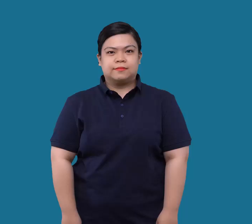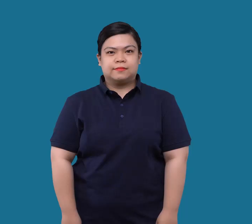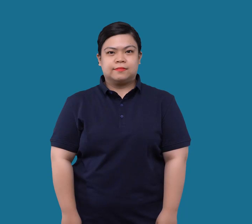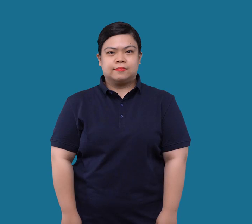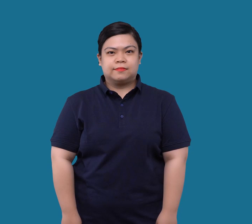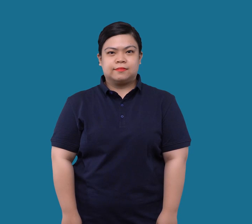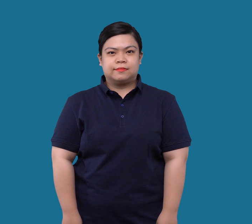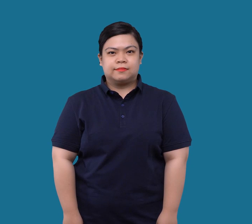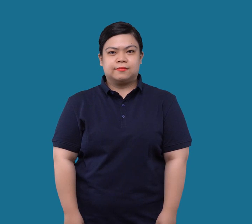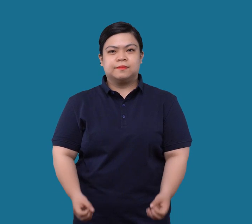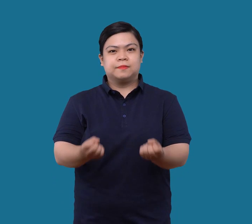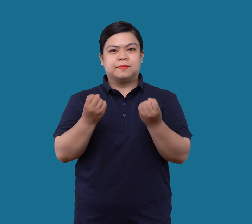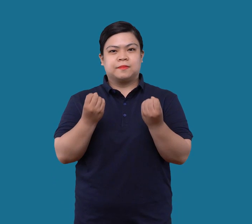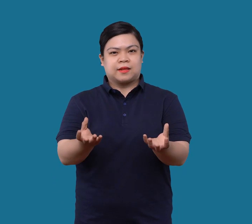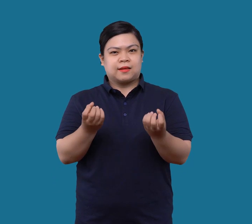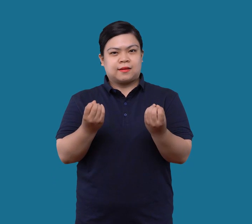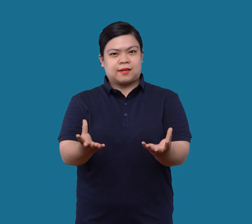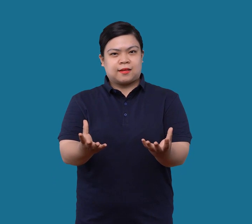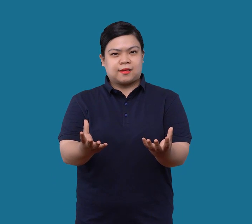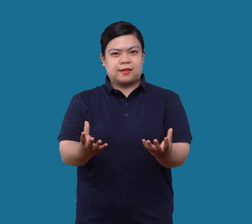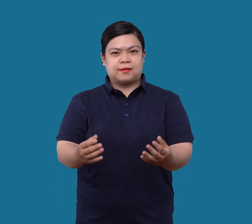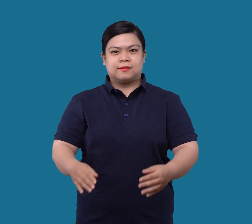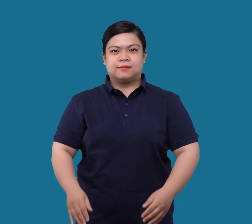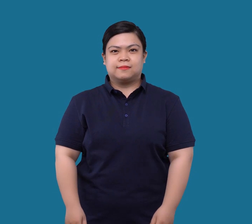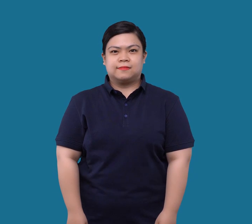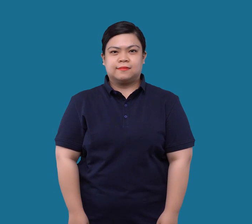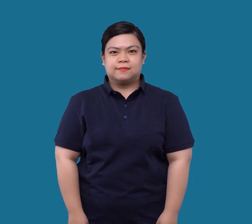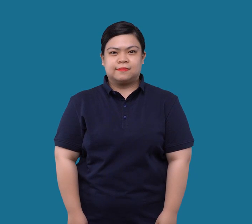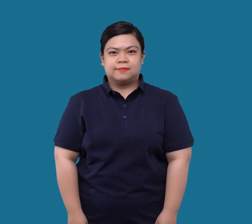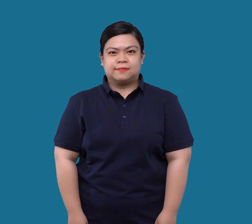bán hàng